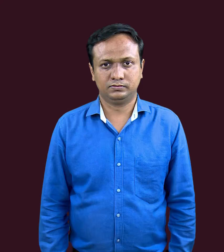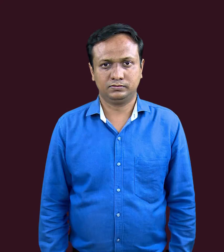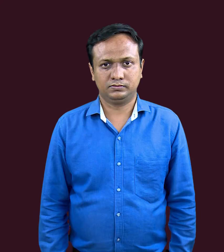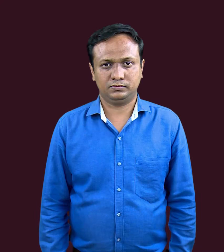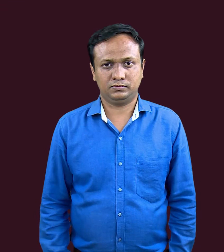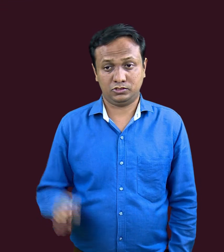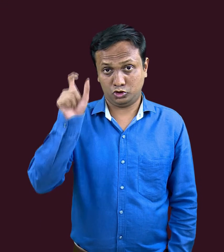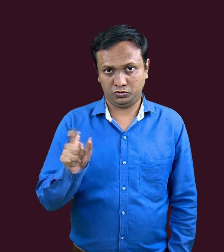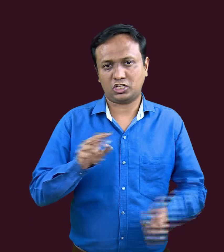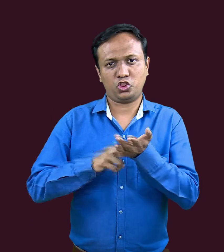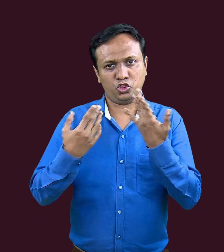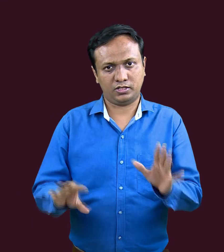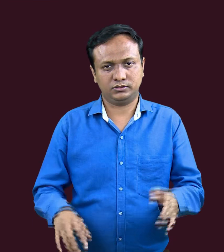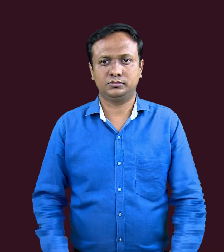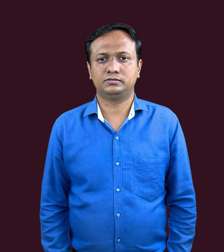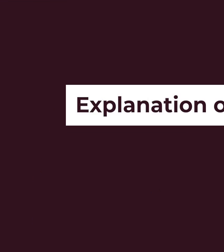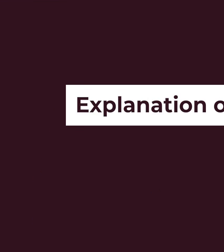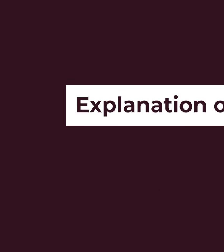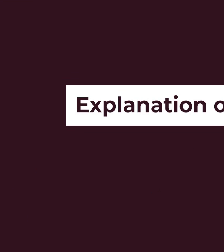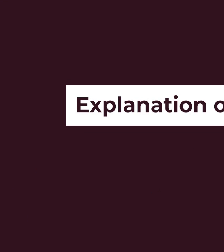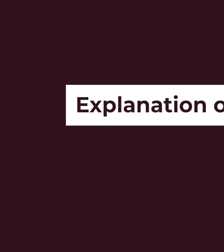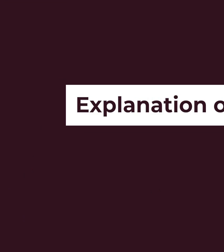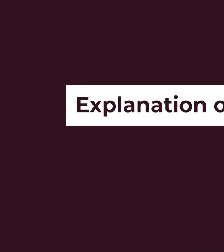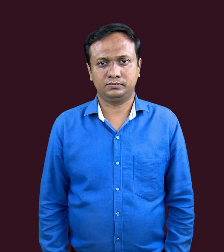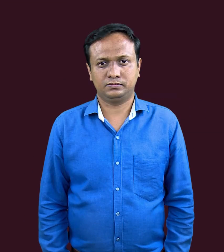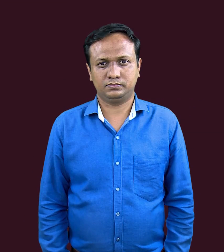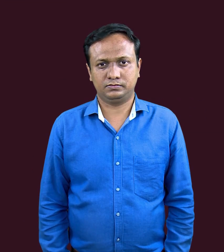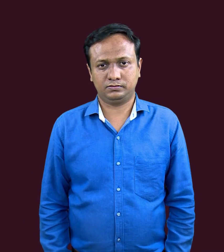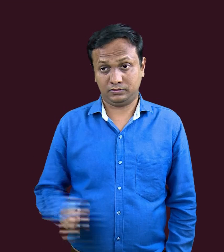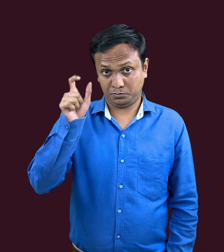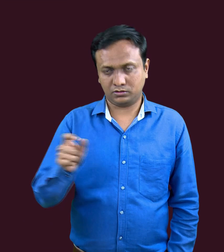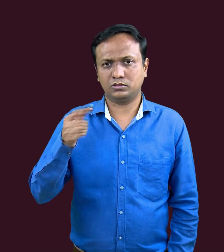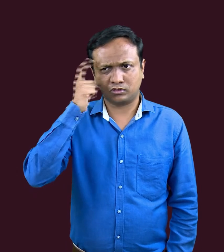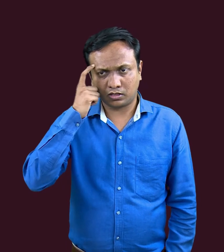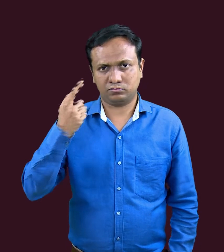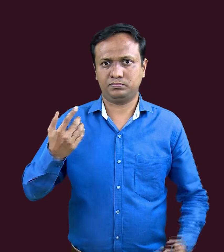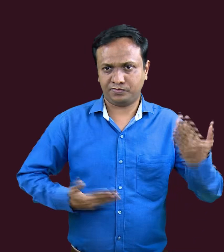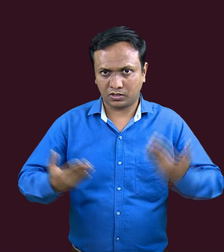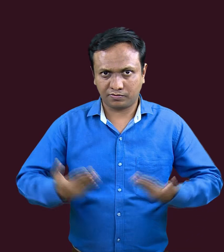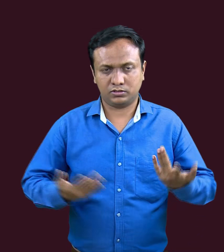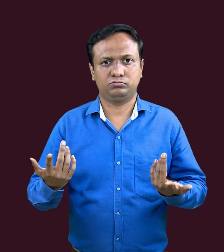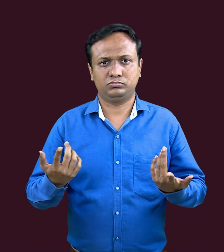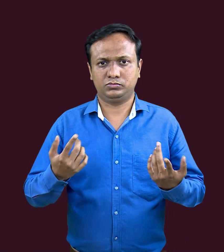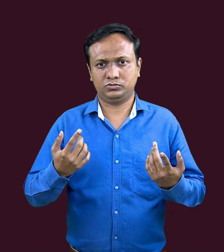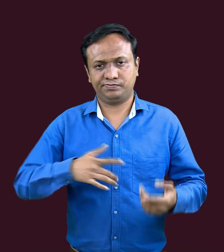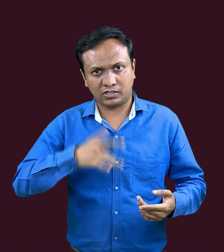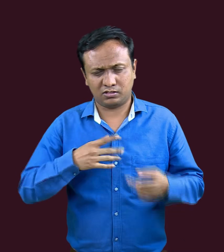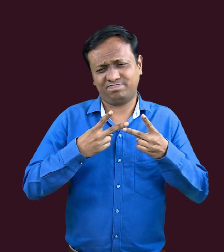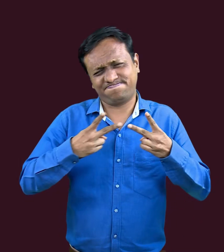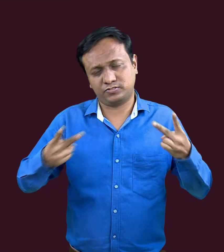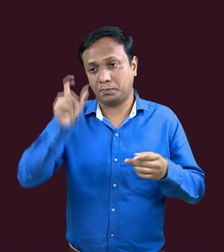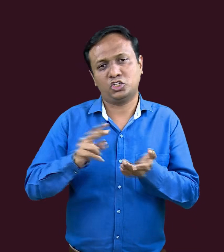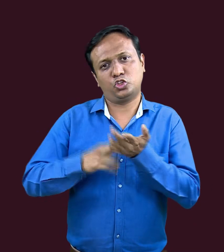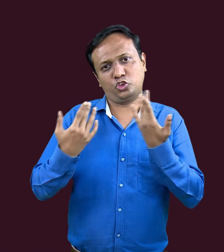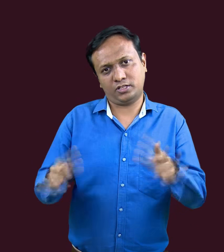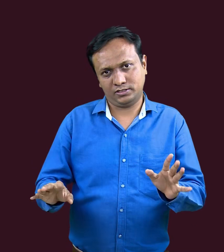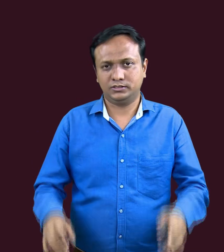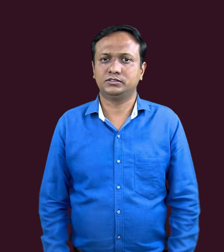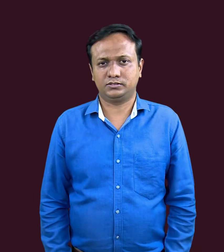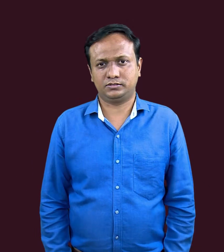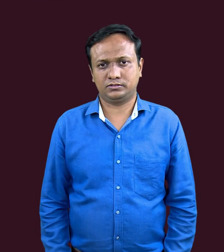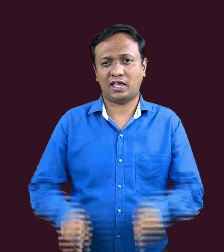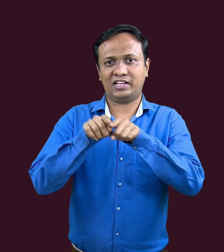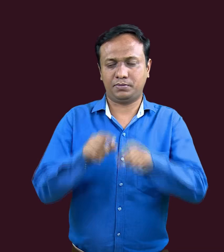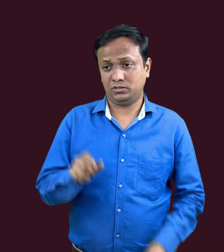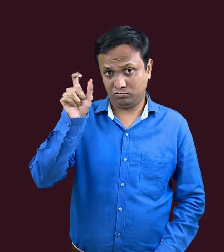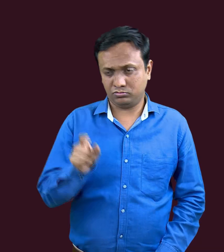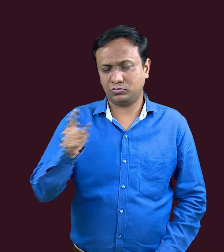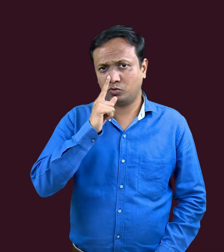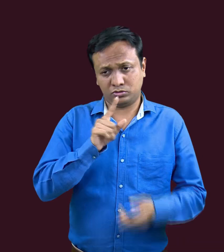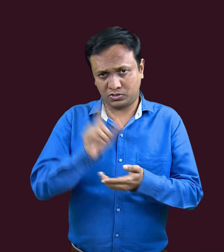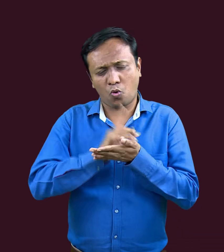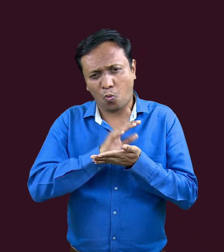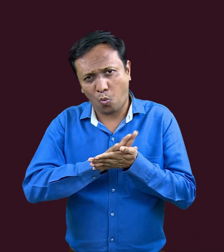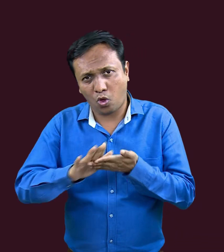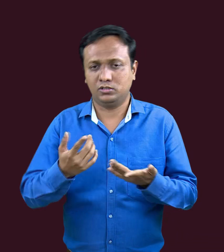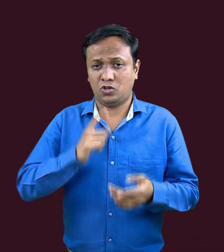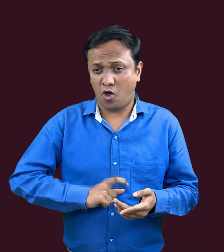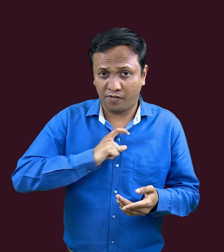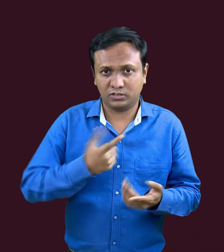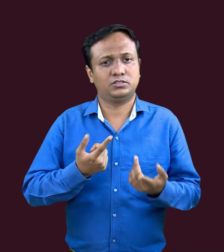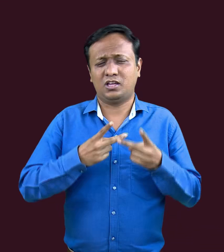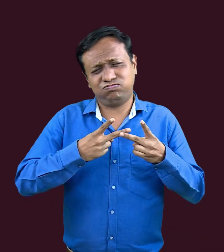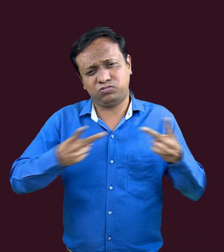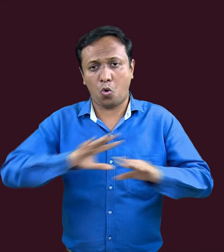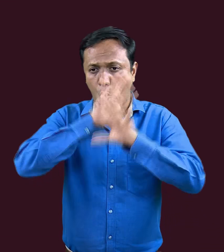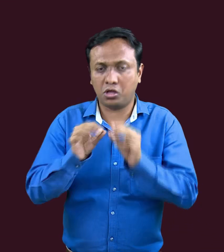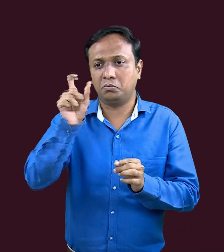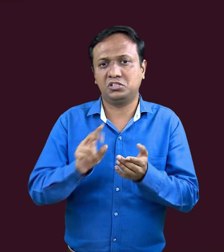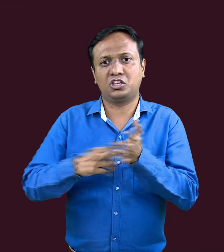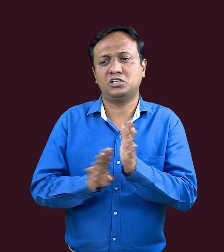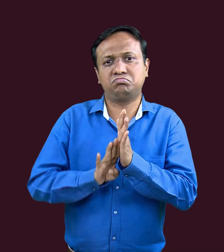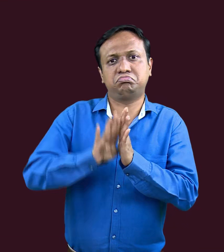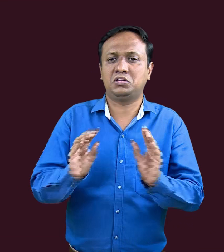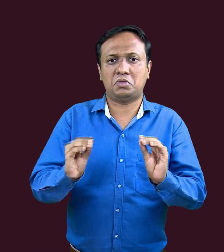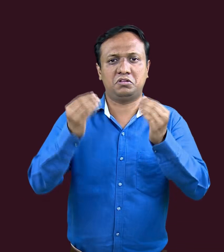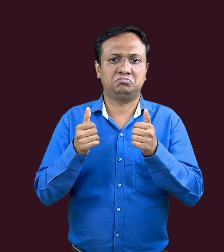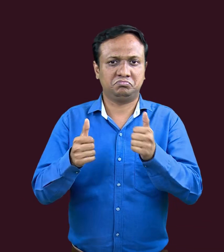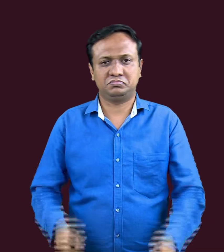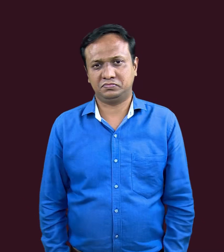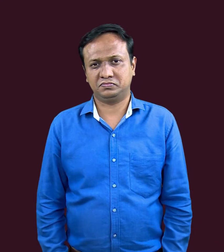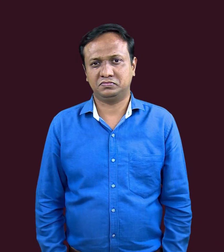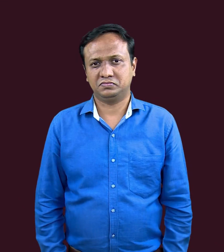Personality traits